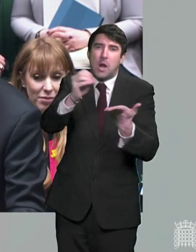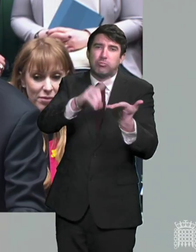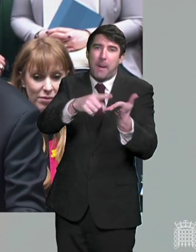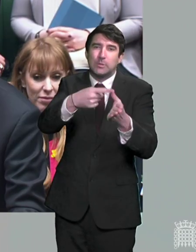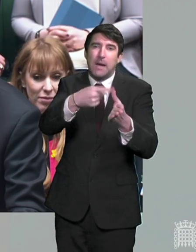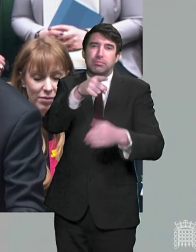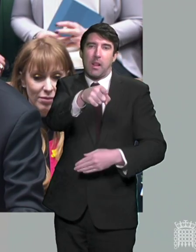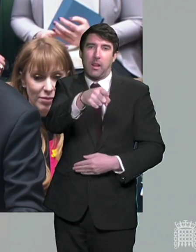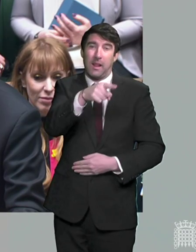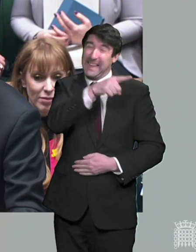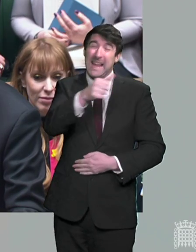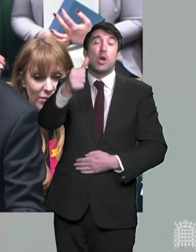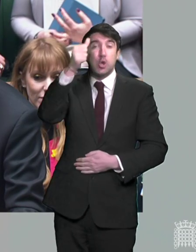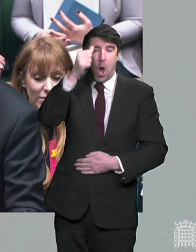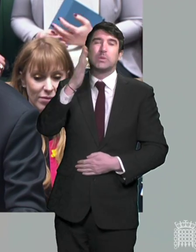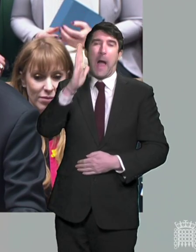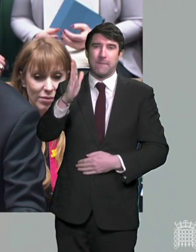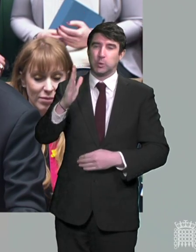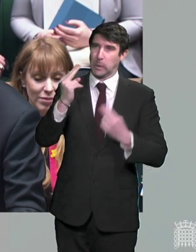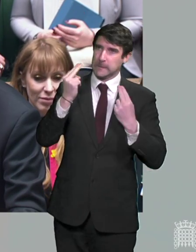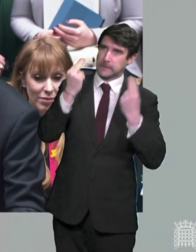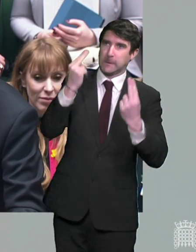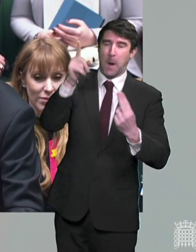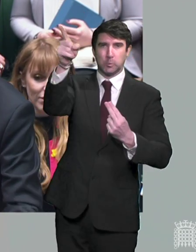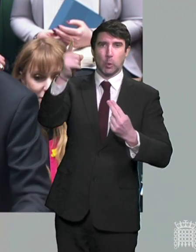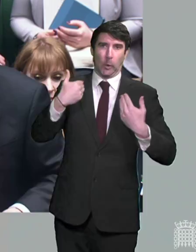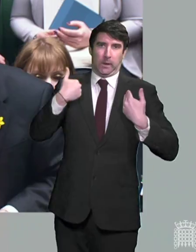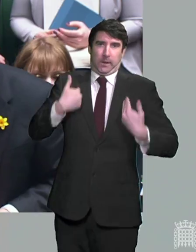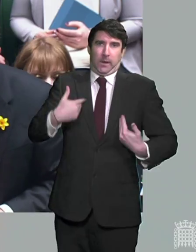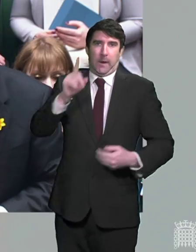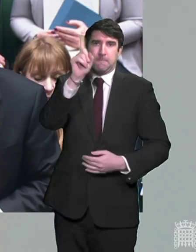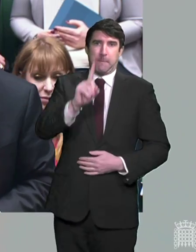He knows he will have to act, but who is going to pay?